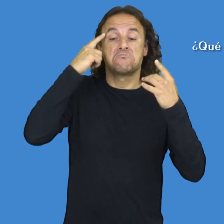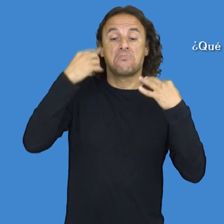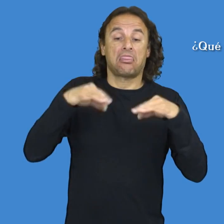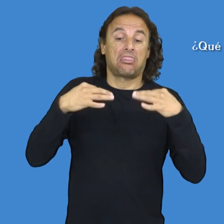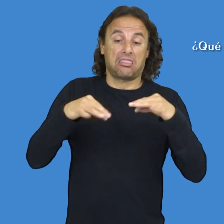normal